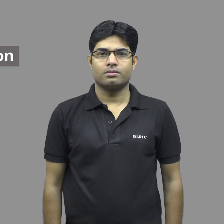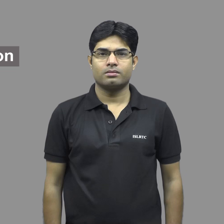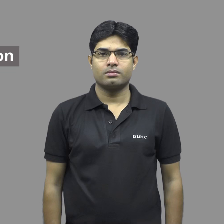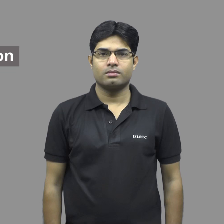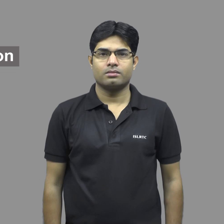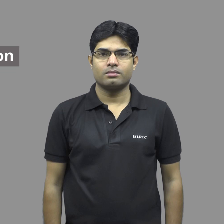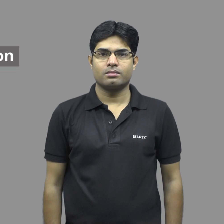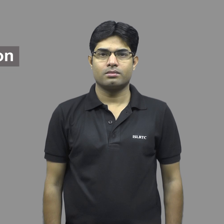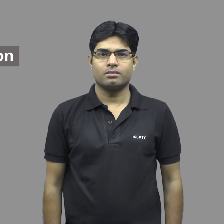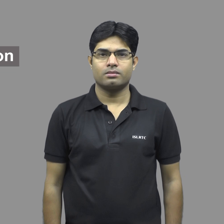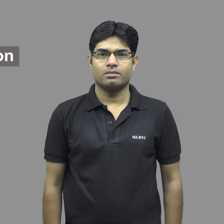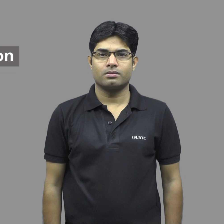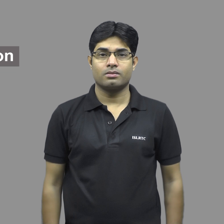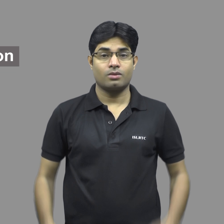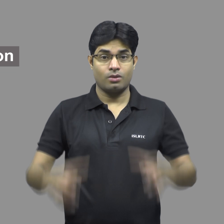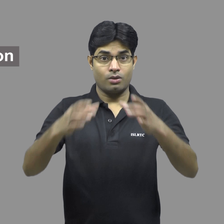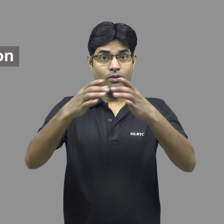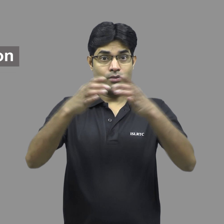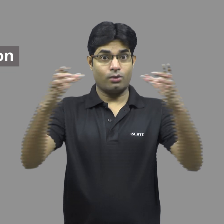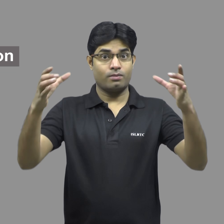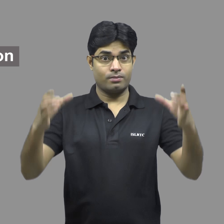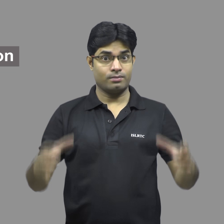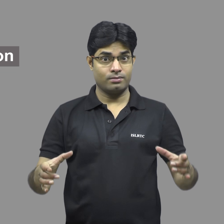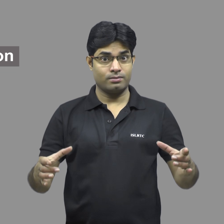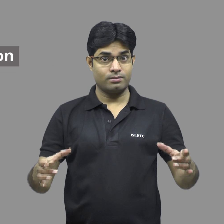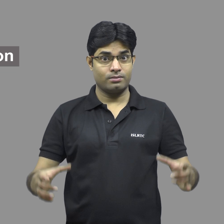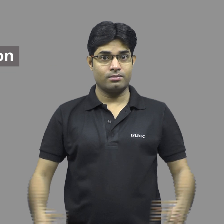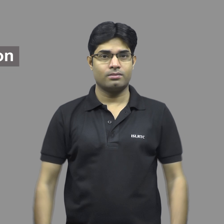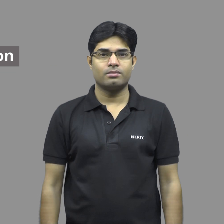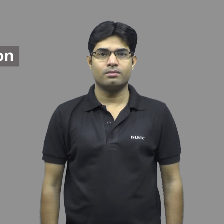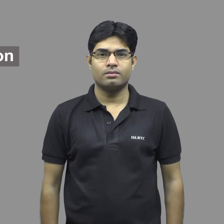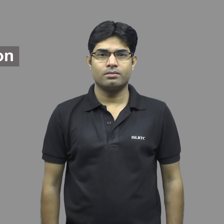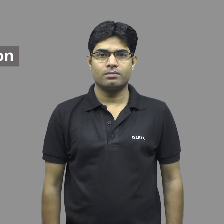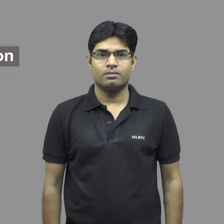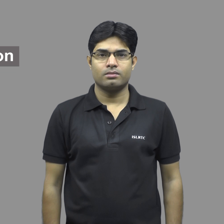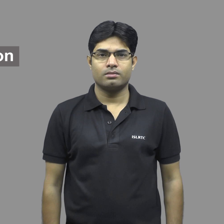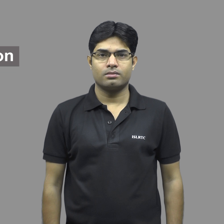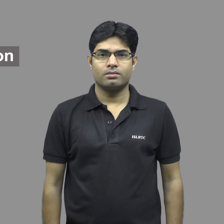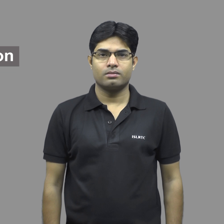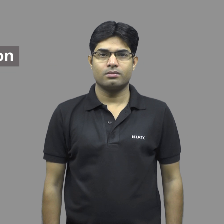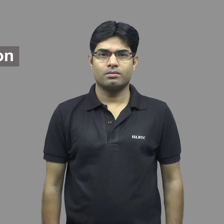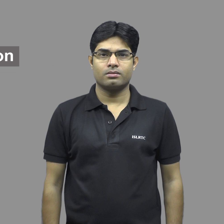Institution